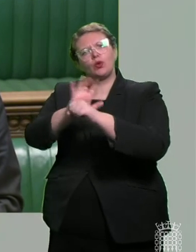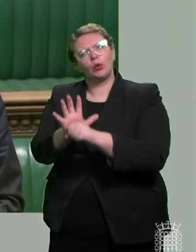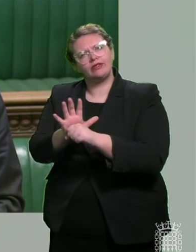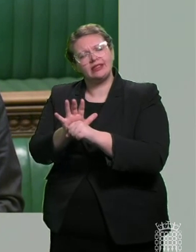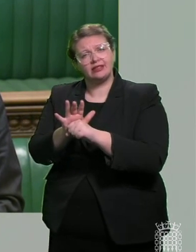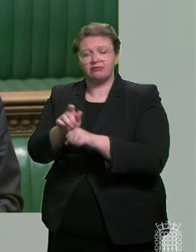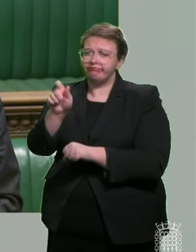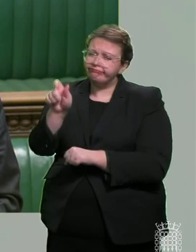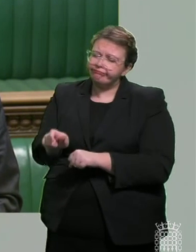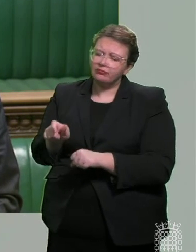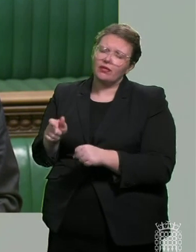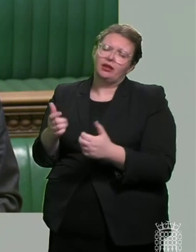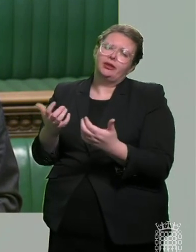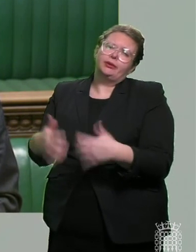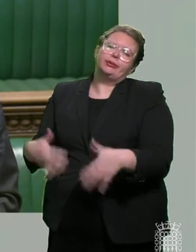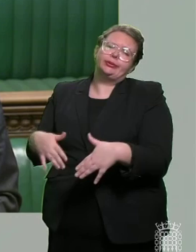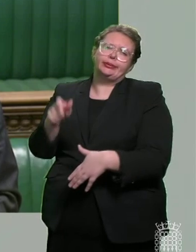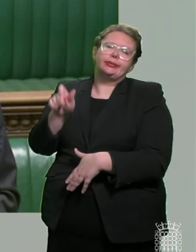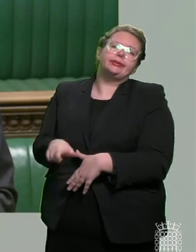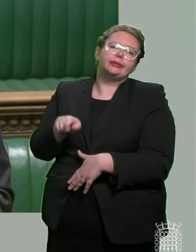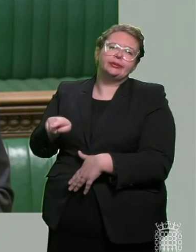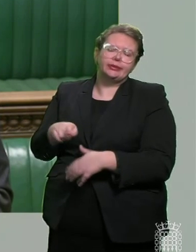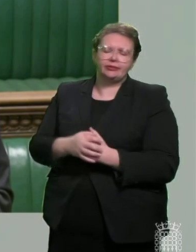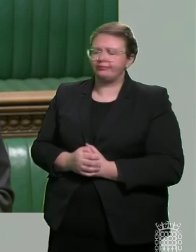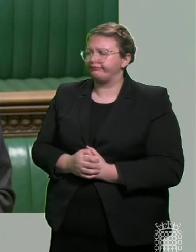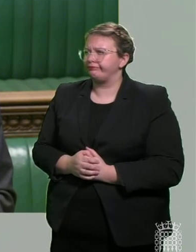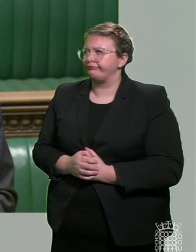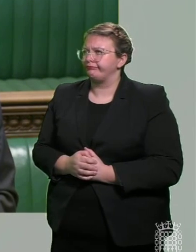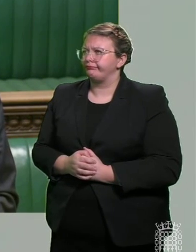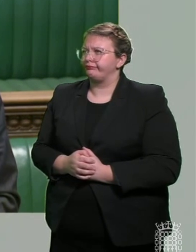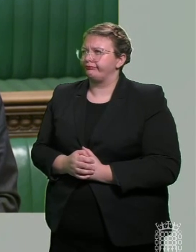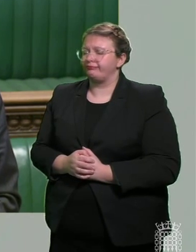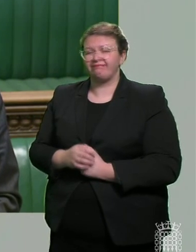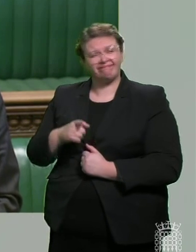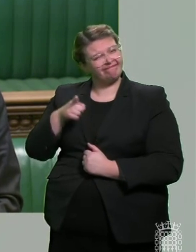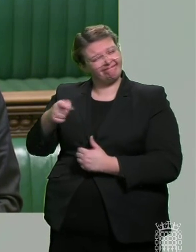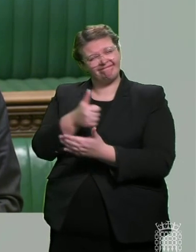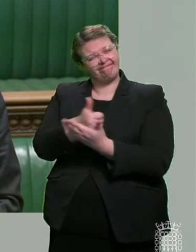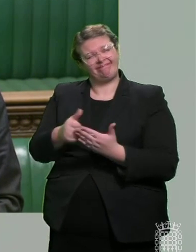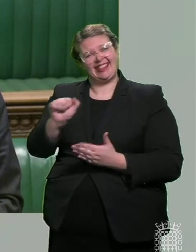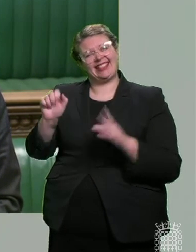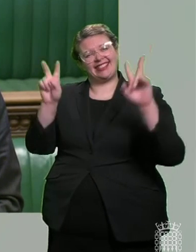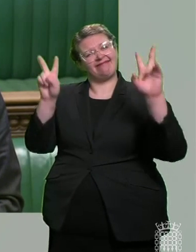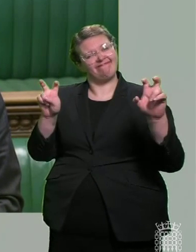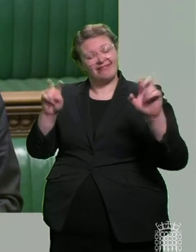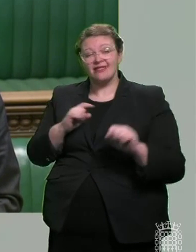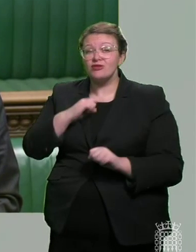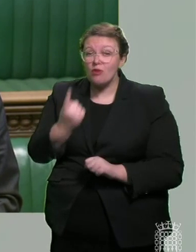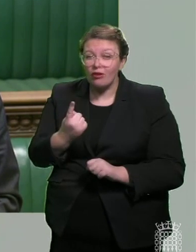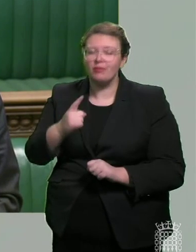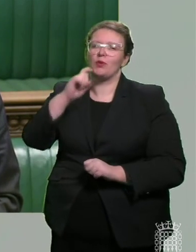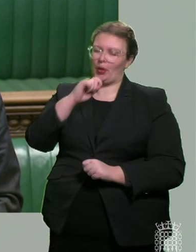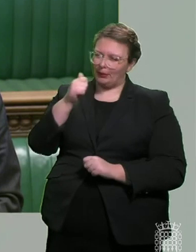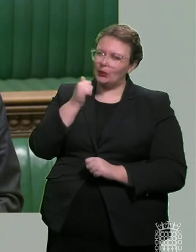As Captain Tom repeatedly reminded us, “Please remember, tomorrow will be a good day”.